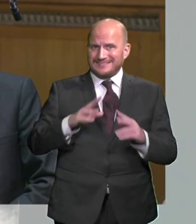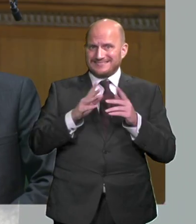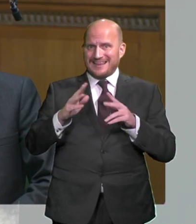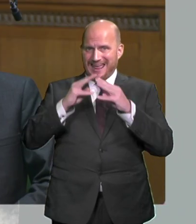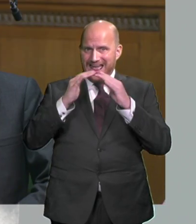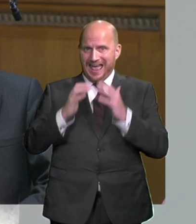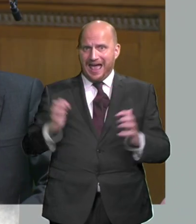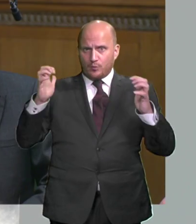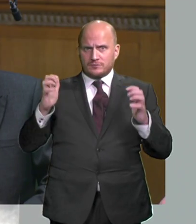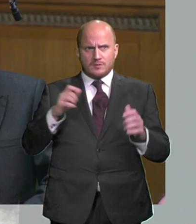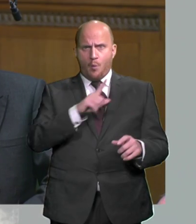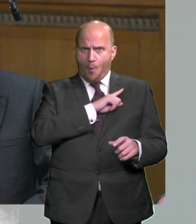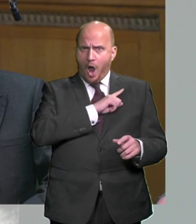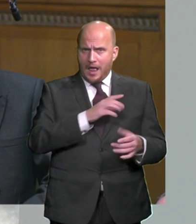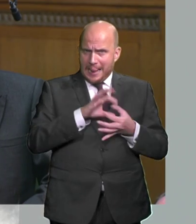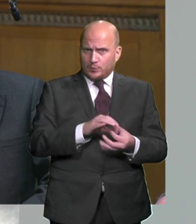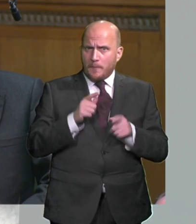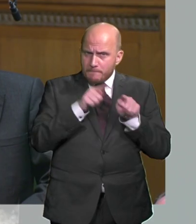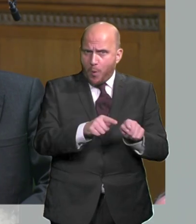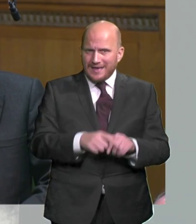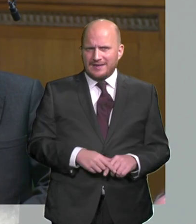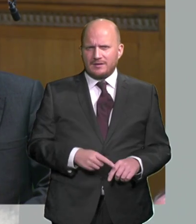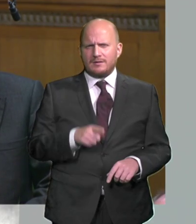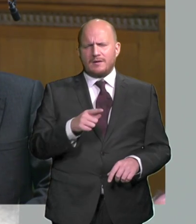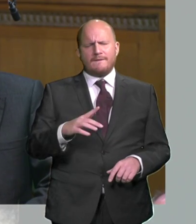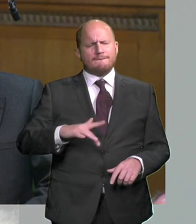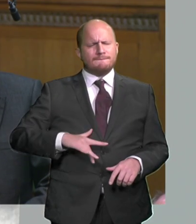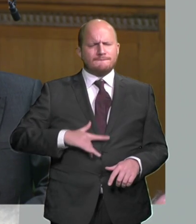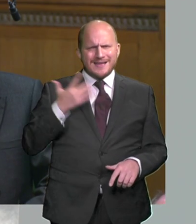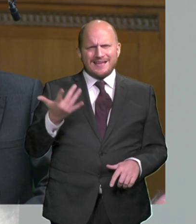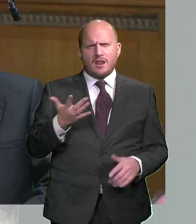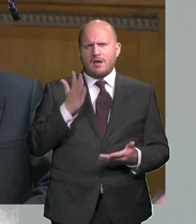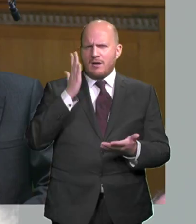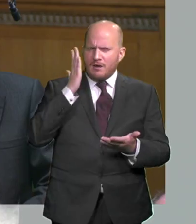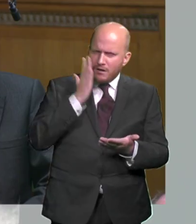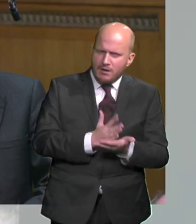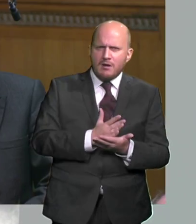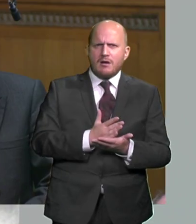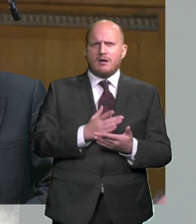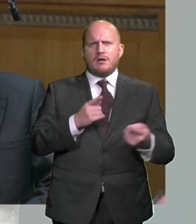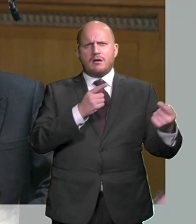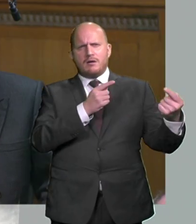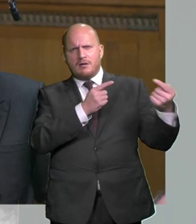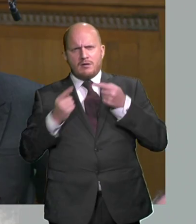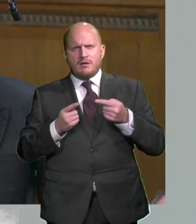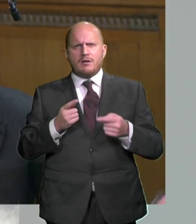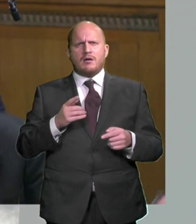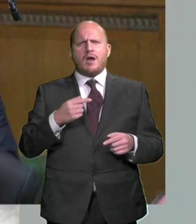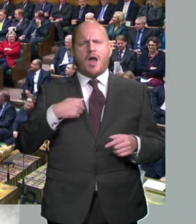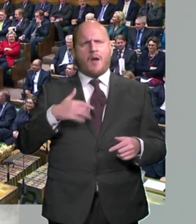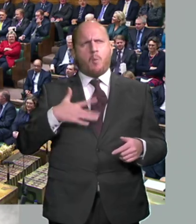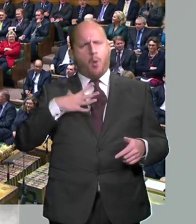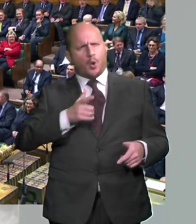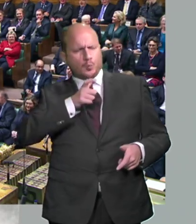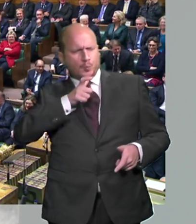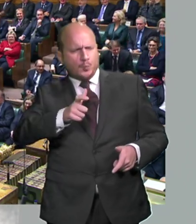Does my right honourable Friend think, as I do, that this is at the very least hypercritical, and may be a stronger word that is not necessarily parliamentary?